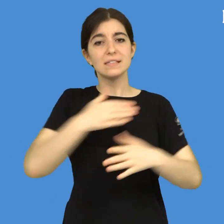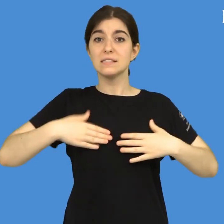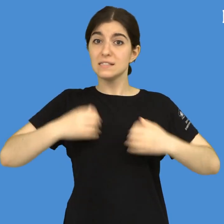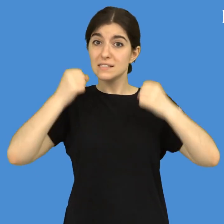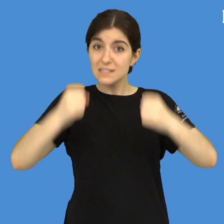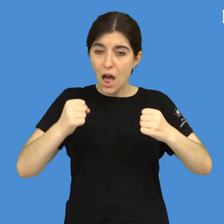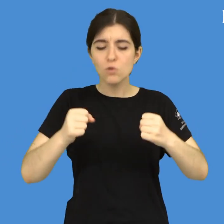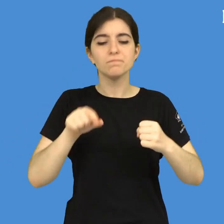sano